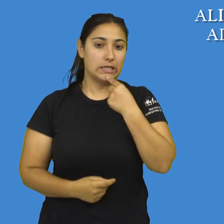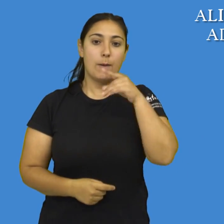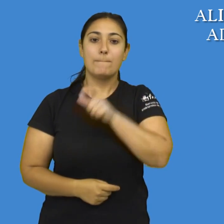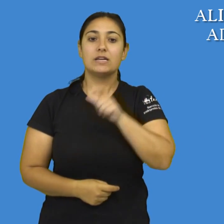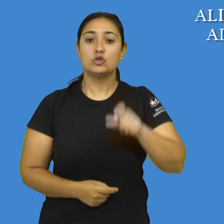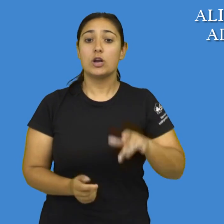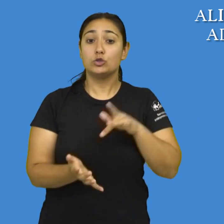persona